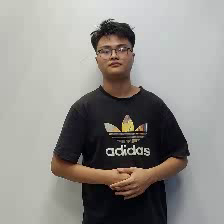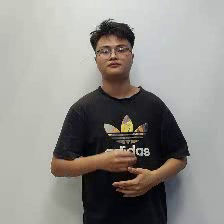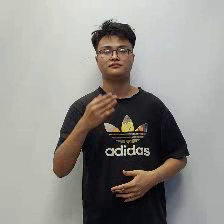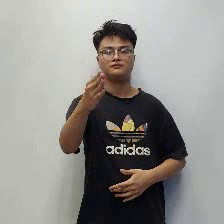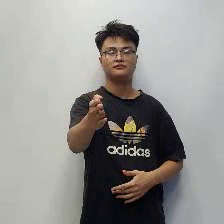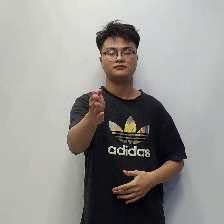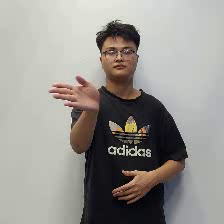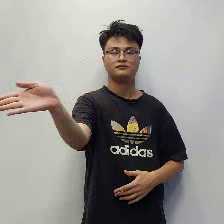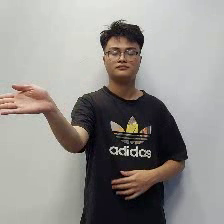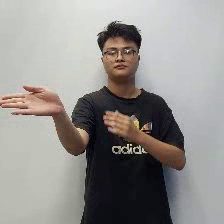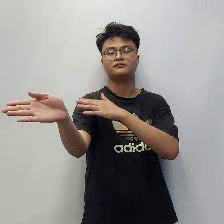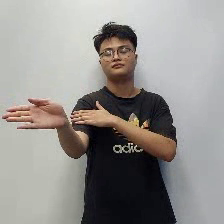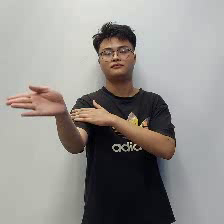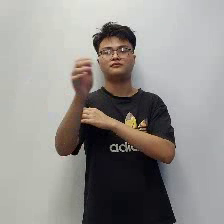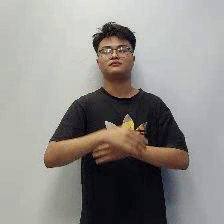Rẽ phải